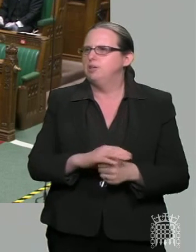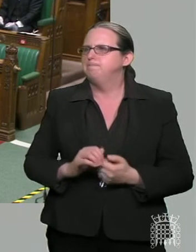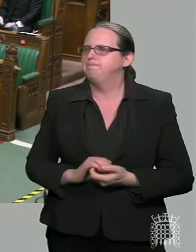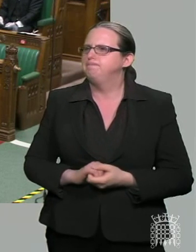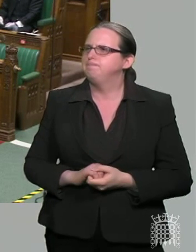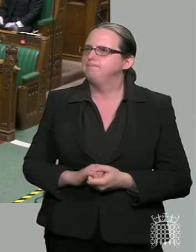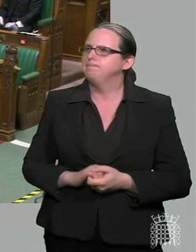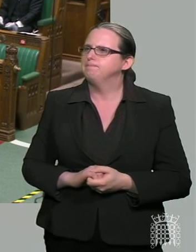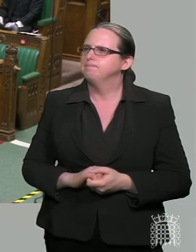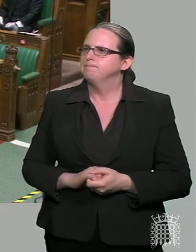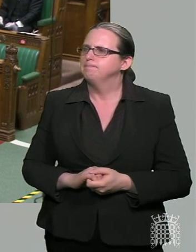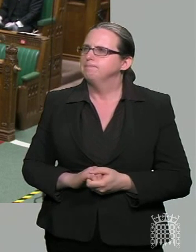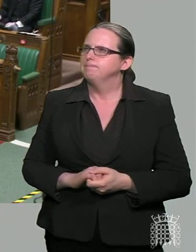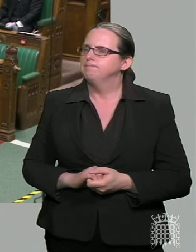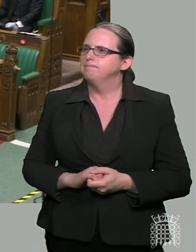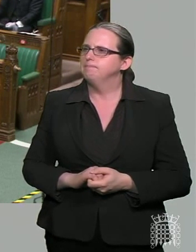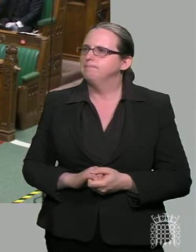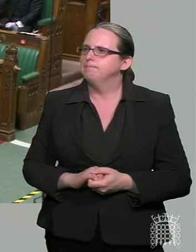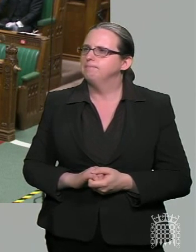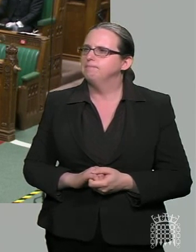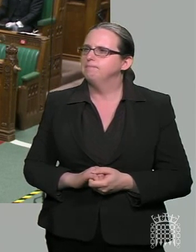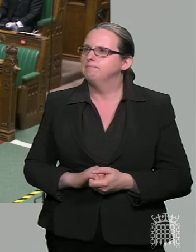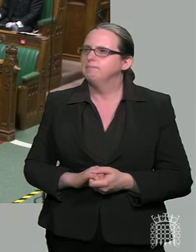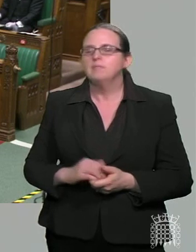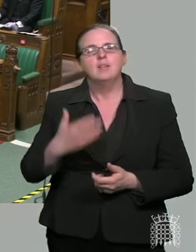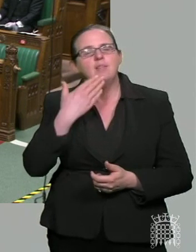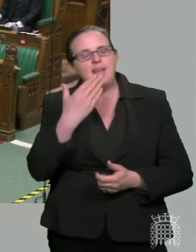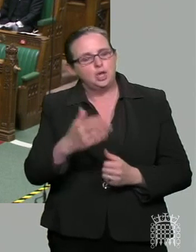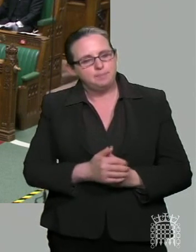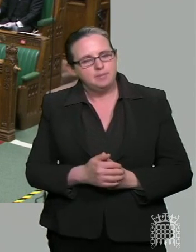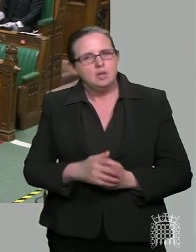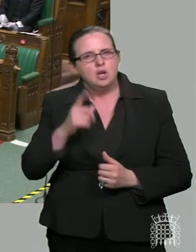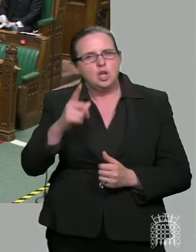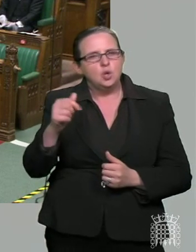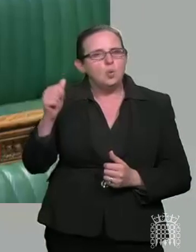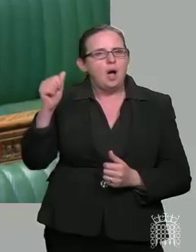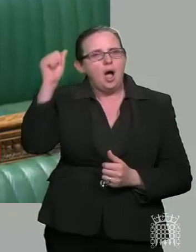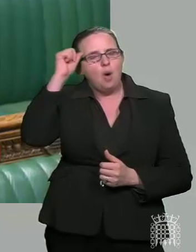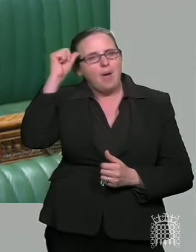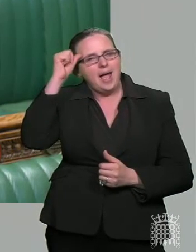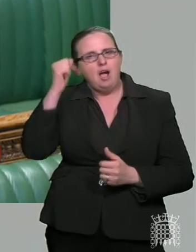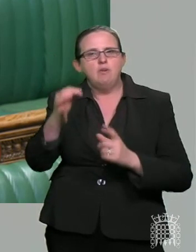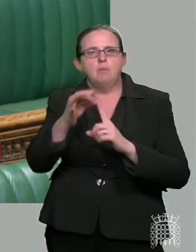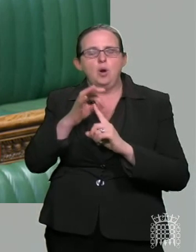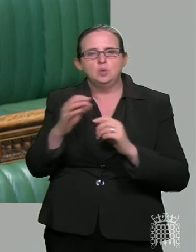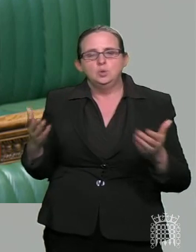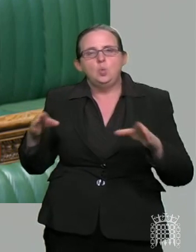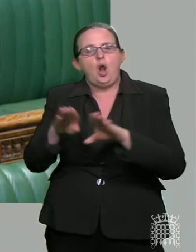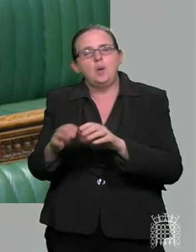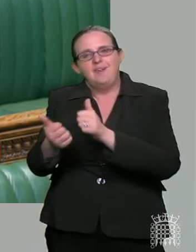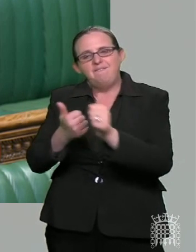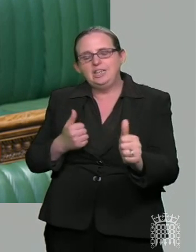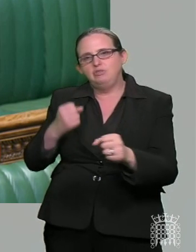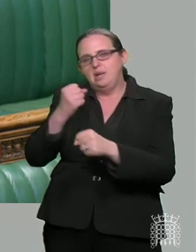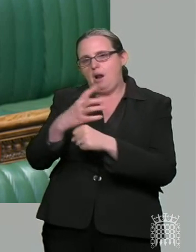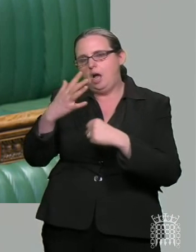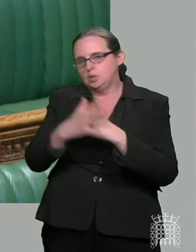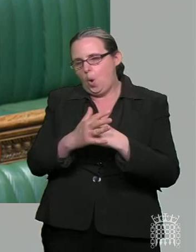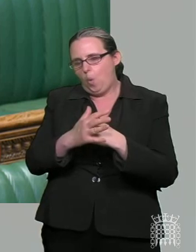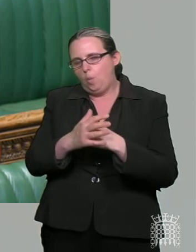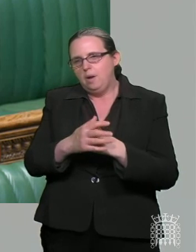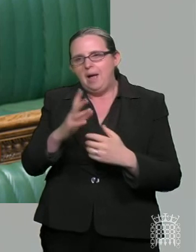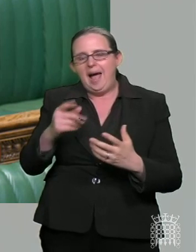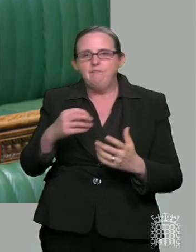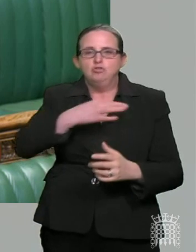The Prime Minister will be aware of Pladis’s proposal to close the McVitie’s factory in Glasgow’s east end, placing at risk 470 jobs.